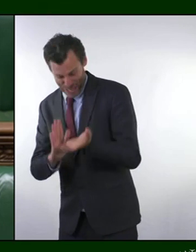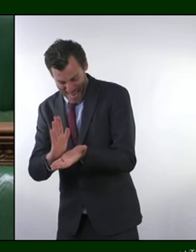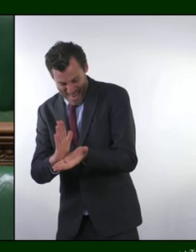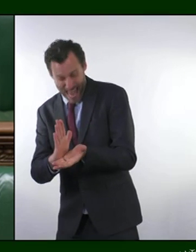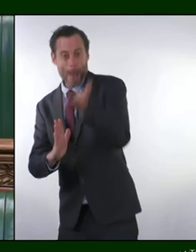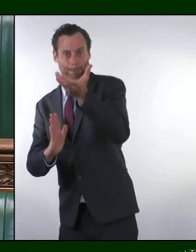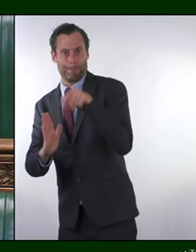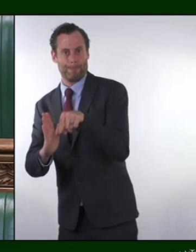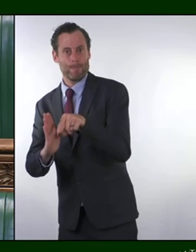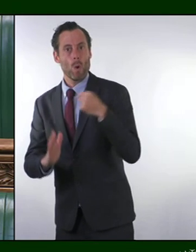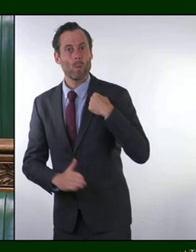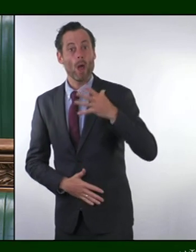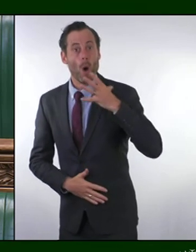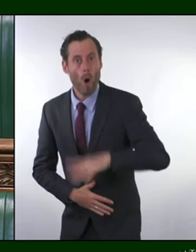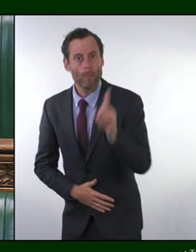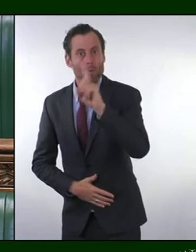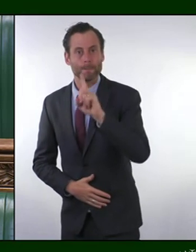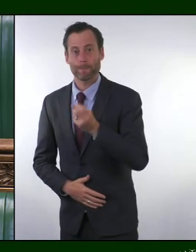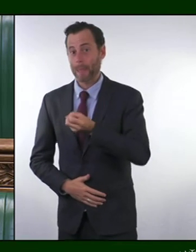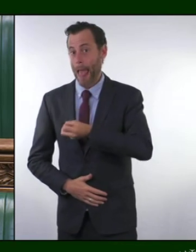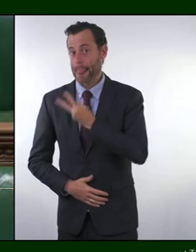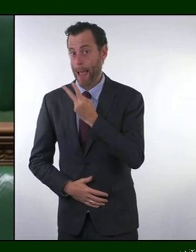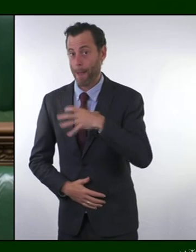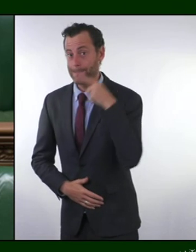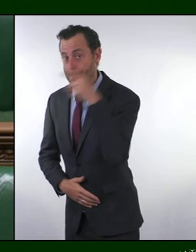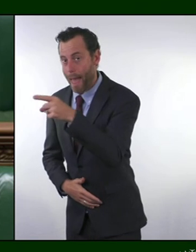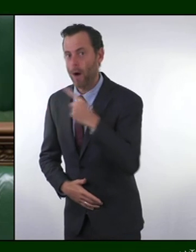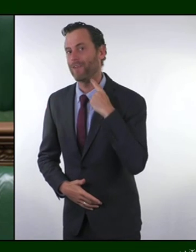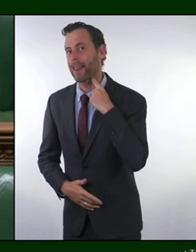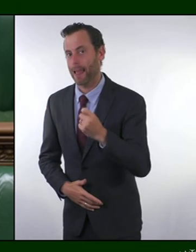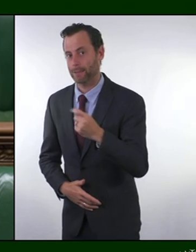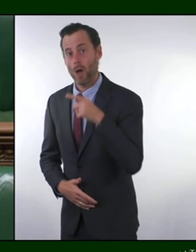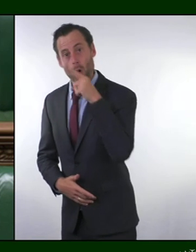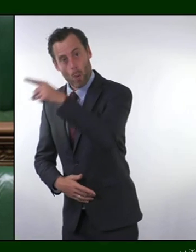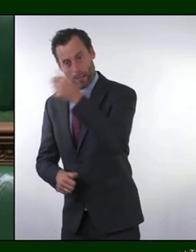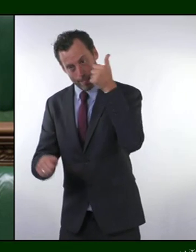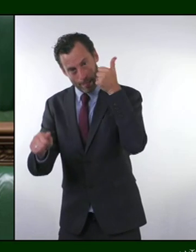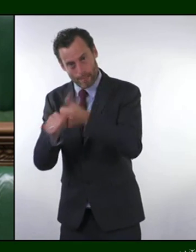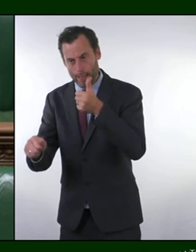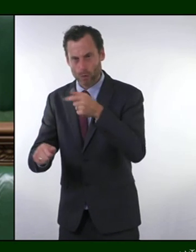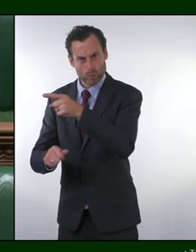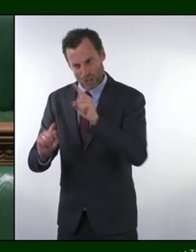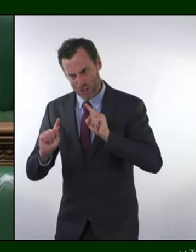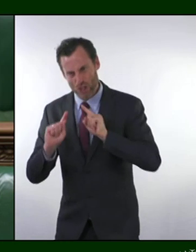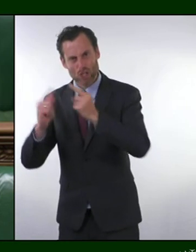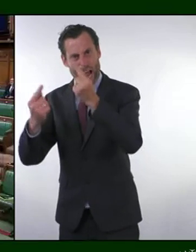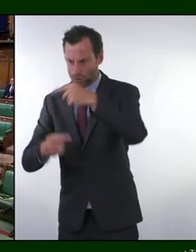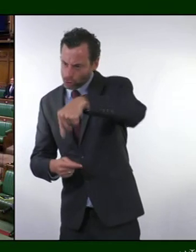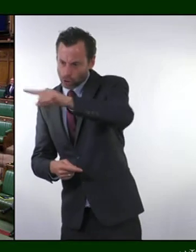We hoped that it would be the Labour mayor of Leicester who would stand up for the interests of the workforce in his community.